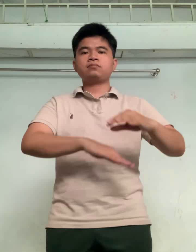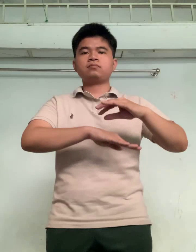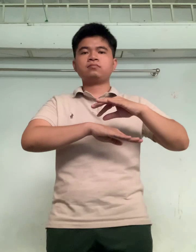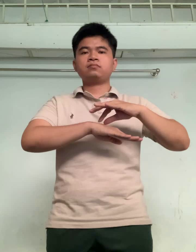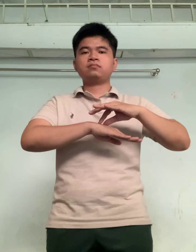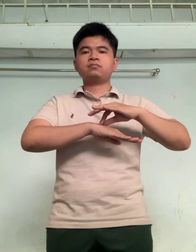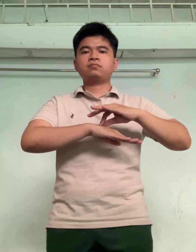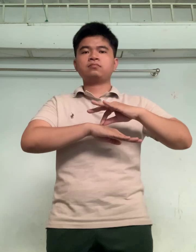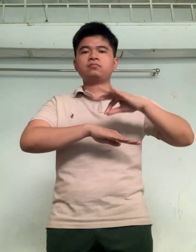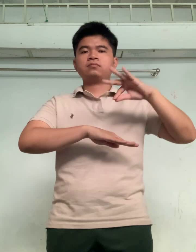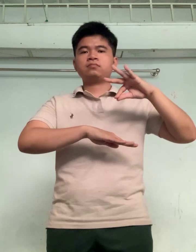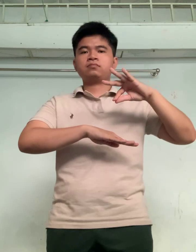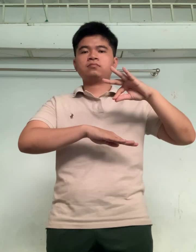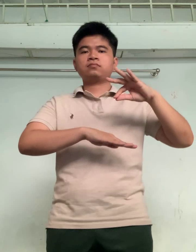tuan